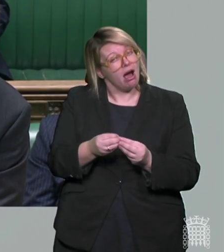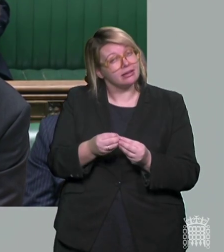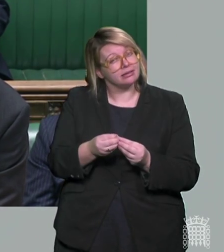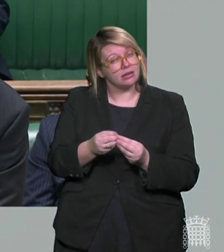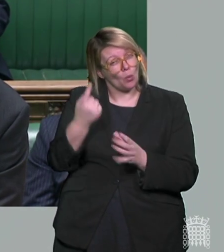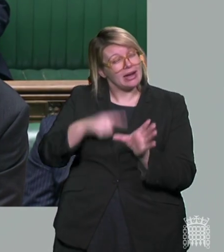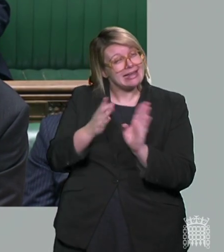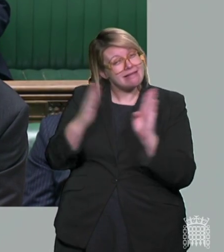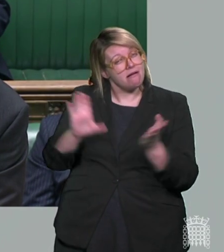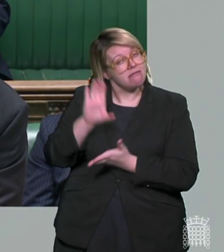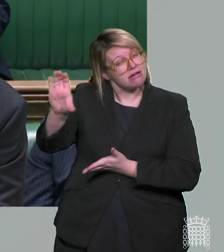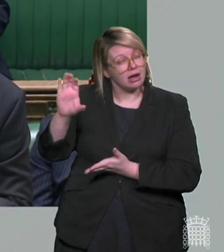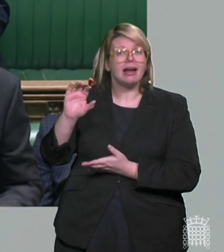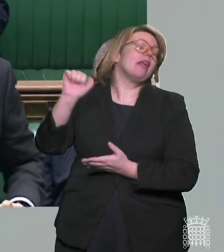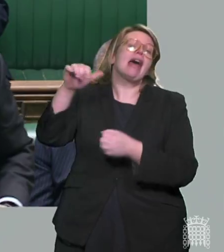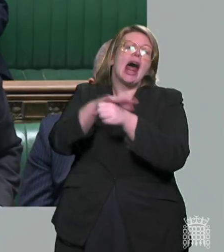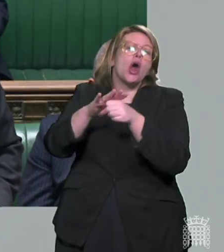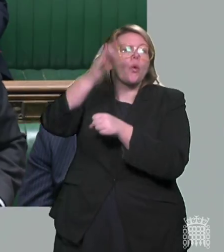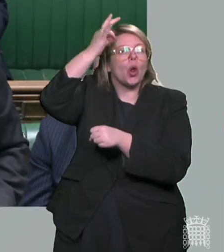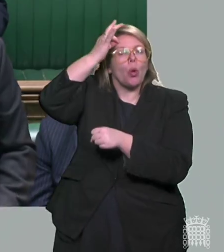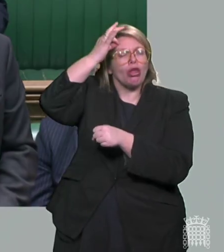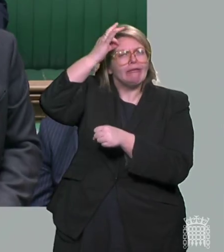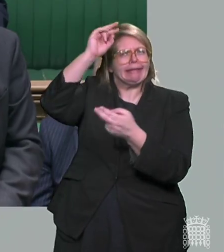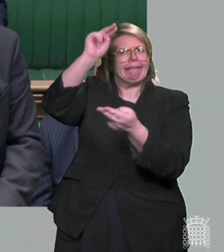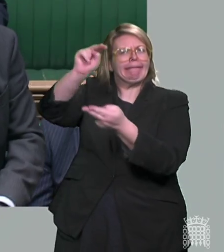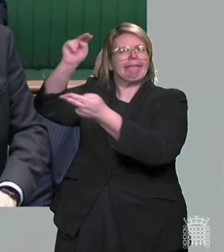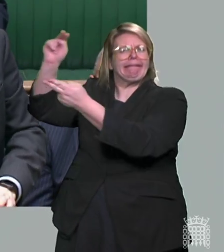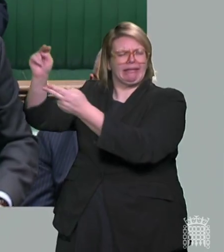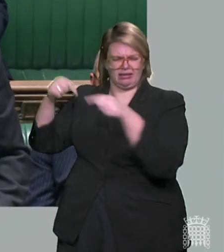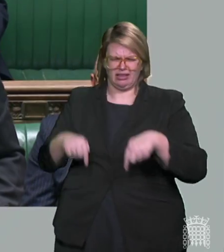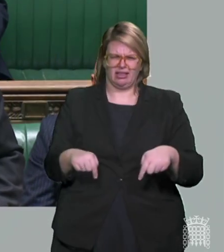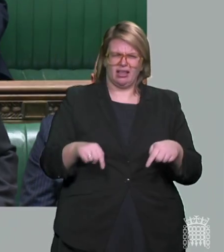Their behaviour towards local authorities completely contrasts with that of the UK Government.